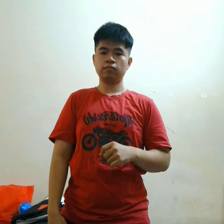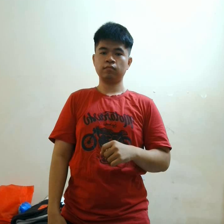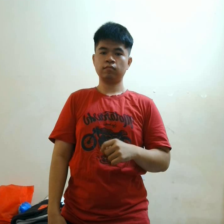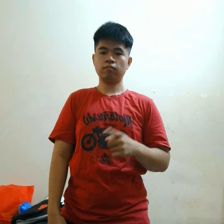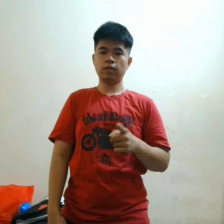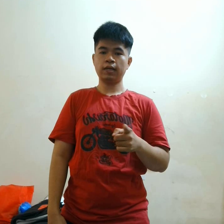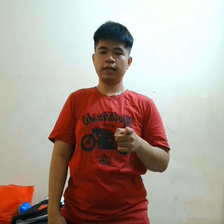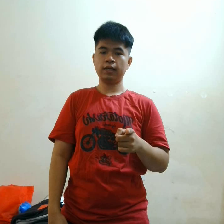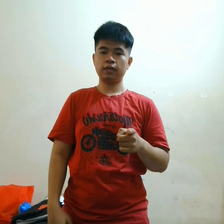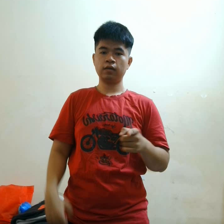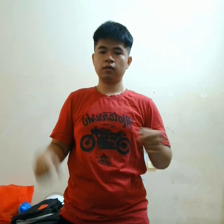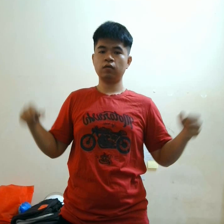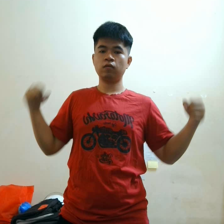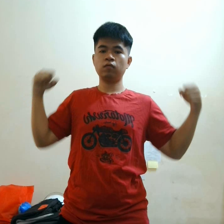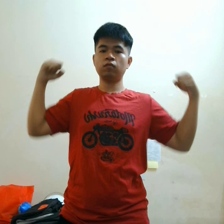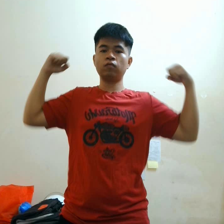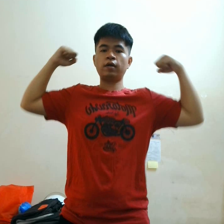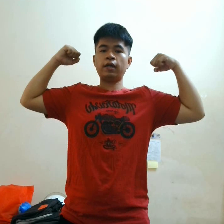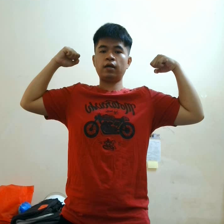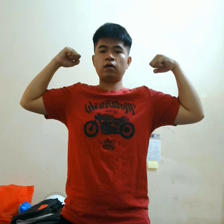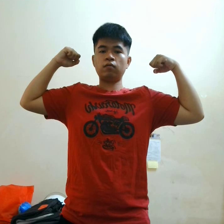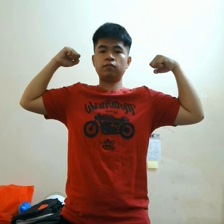ban khoe khong